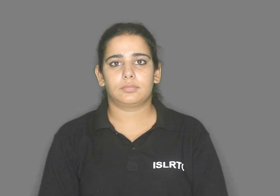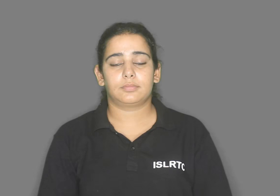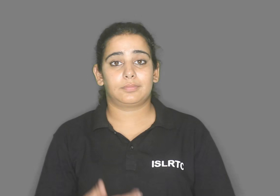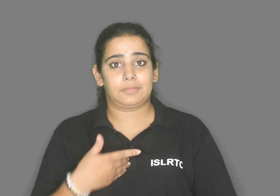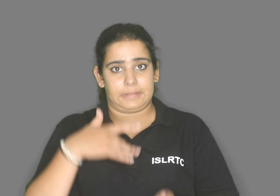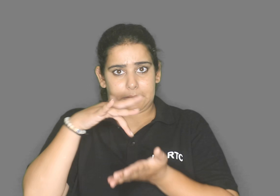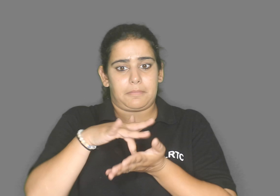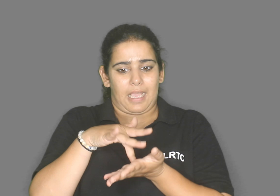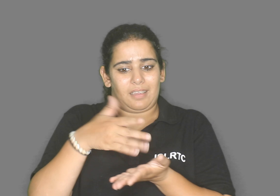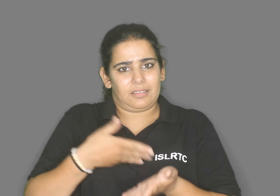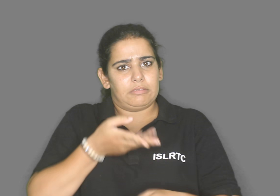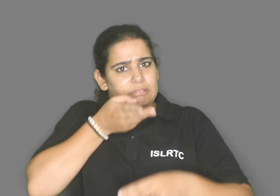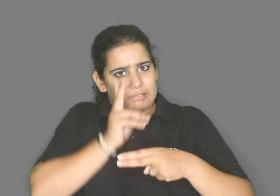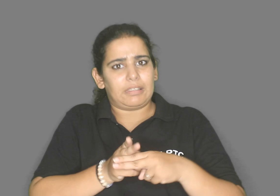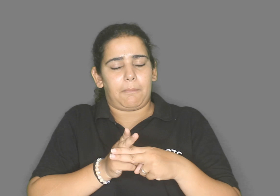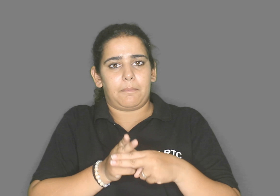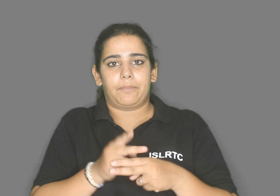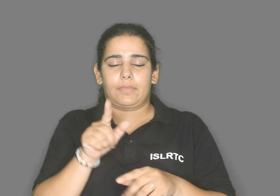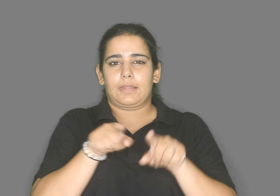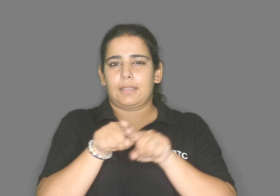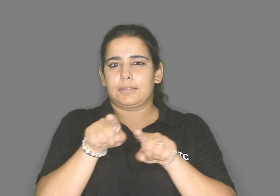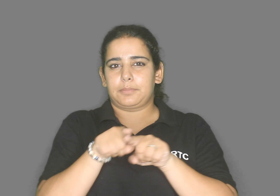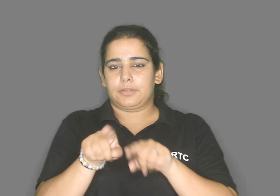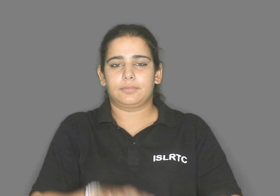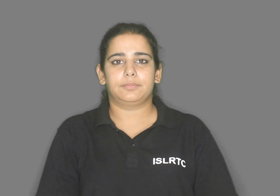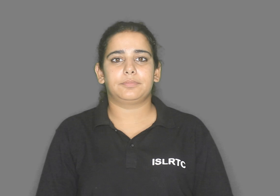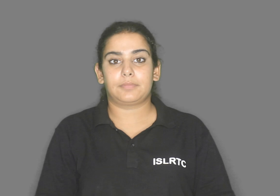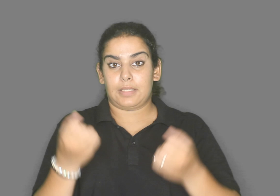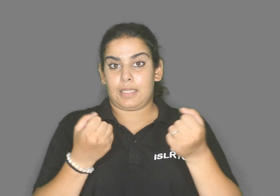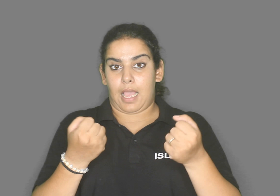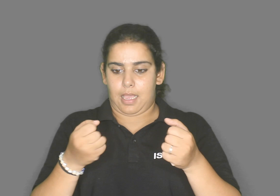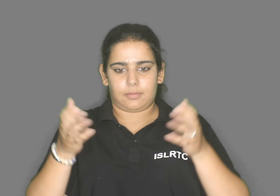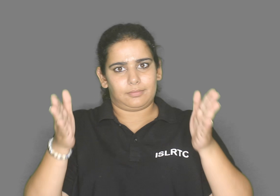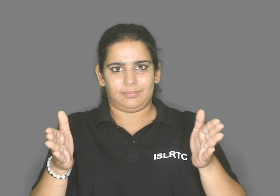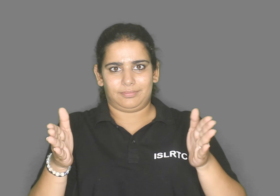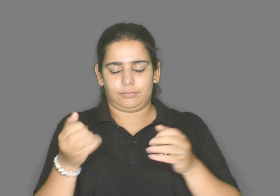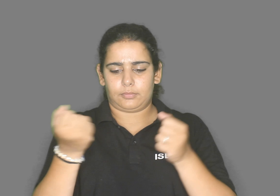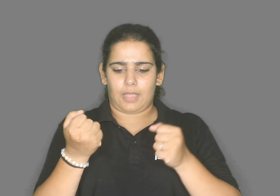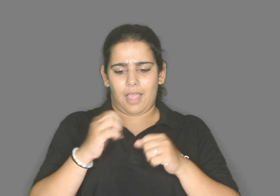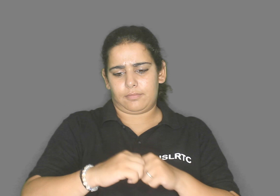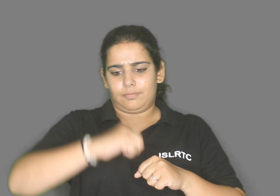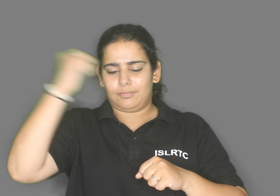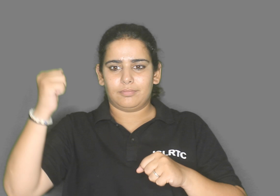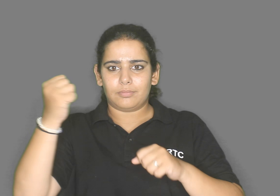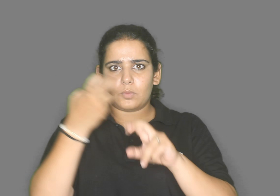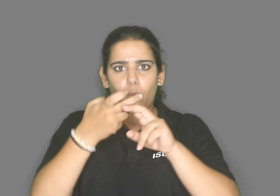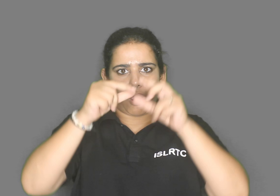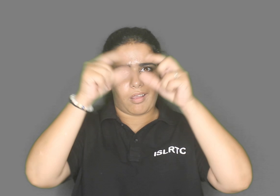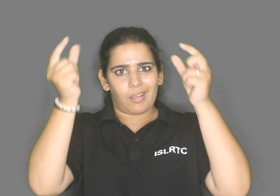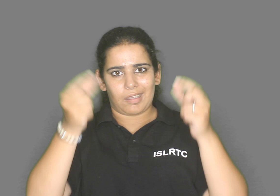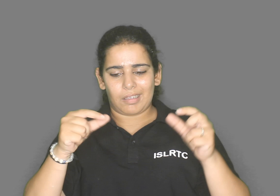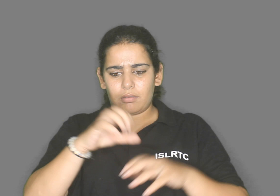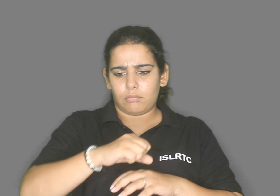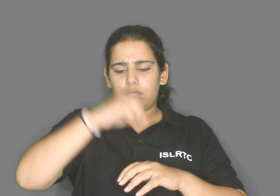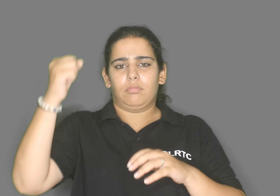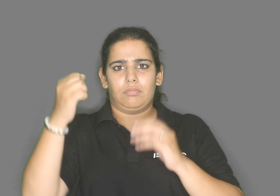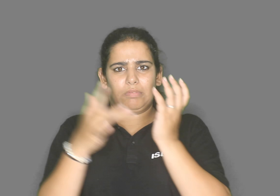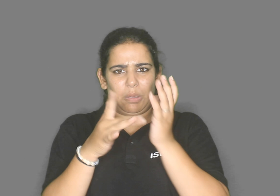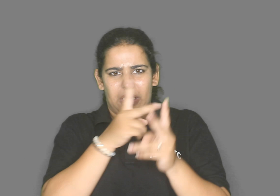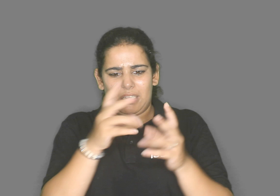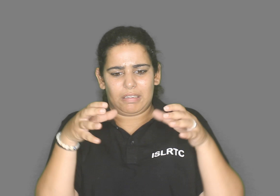Apart Separated by a specified distance in time or space